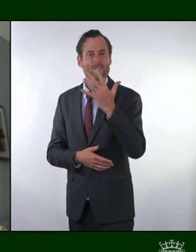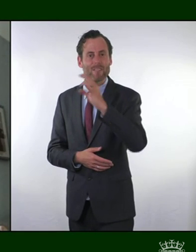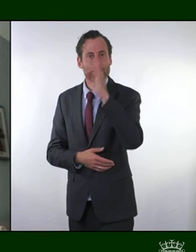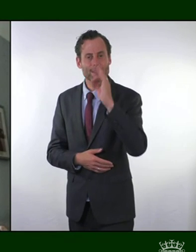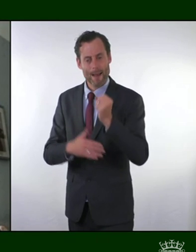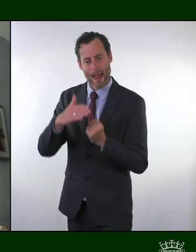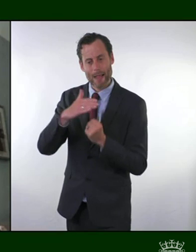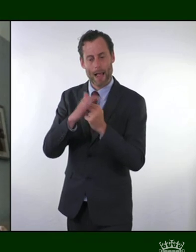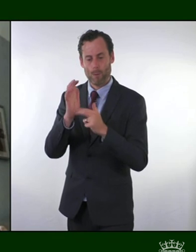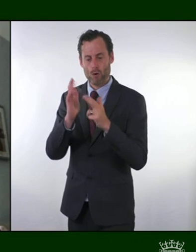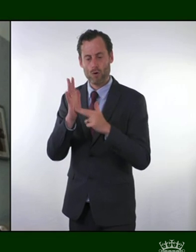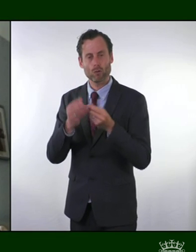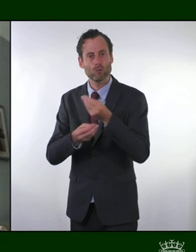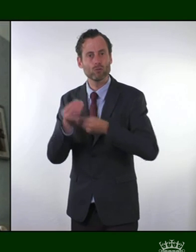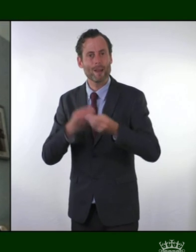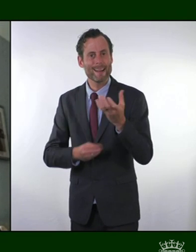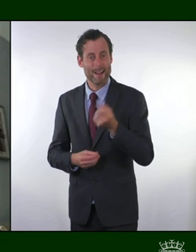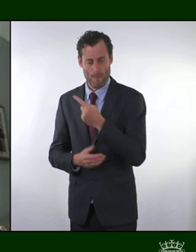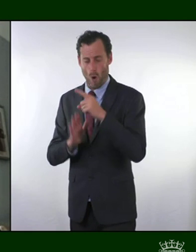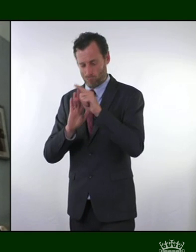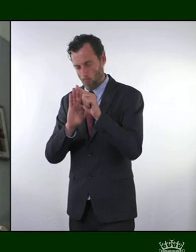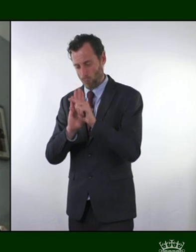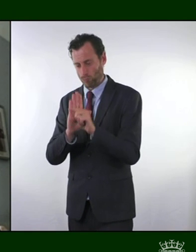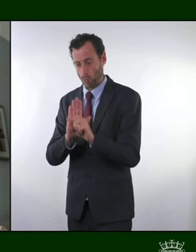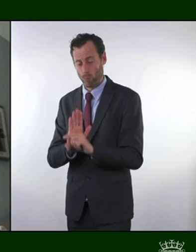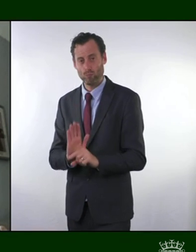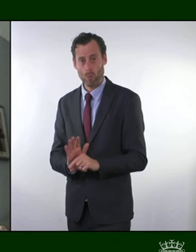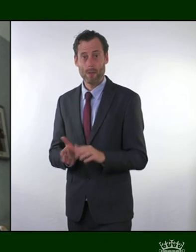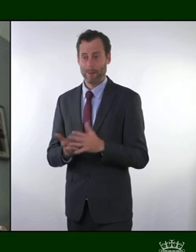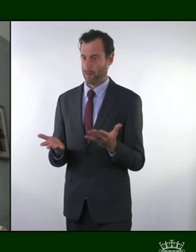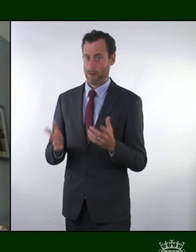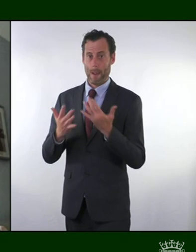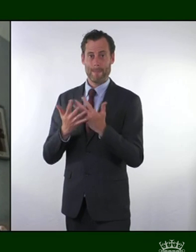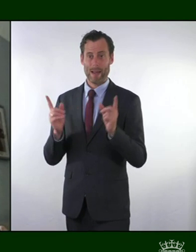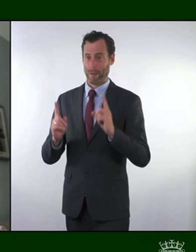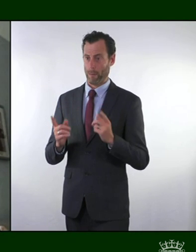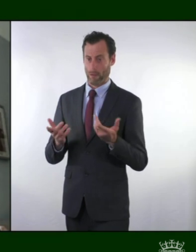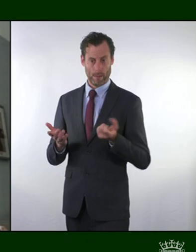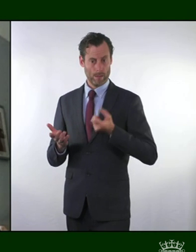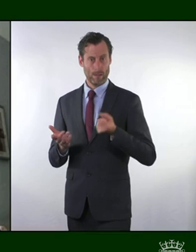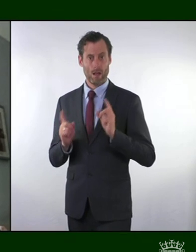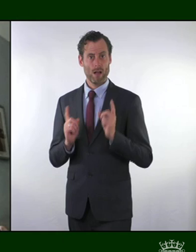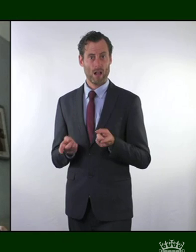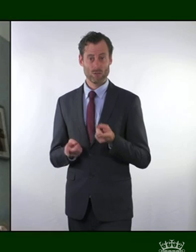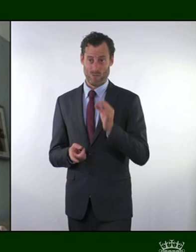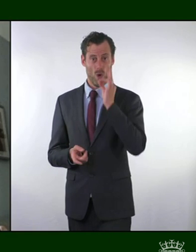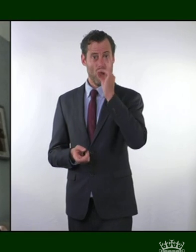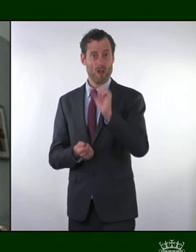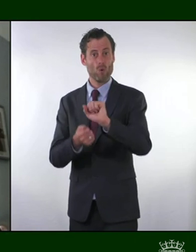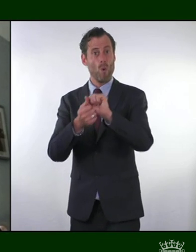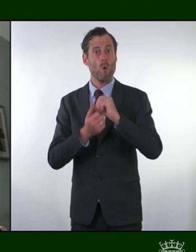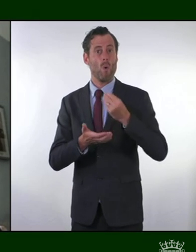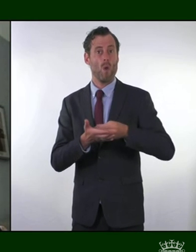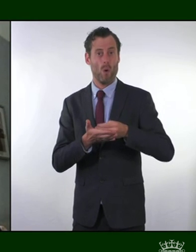The Government’s solution for those constituents is to take out loans, which for many is untenable and will lead to unemployment and bankruptcy.